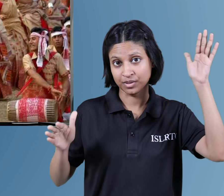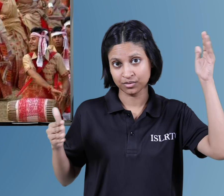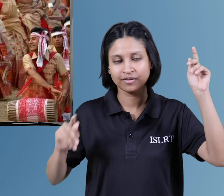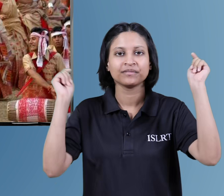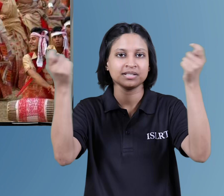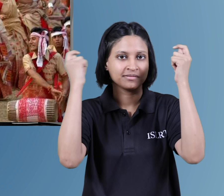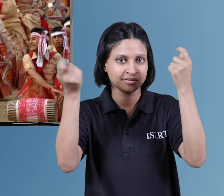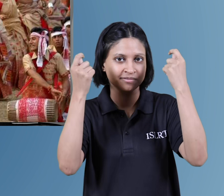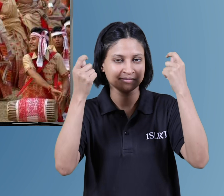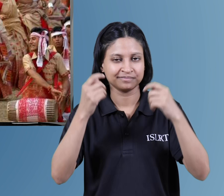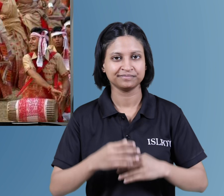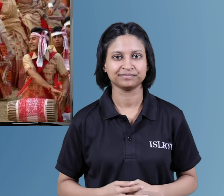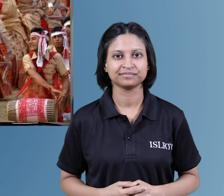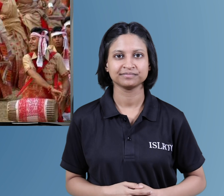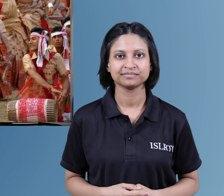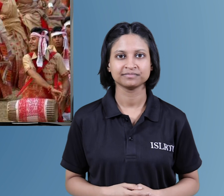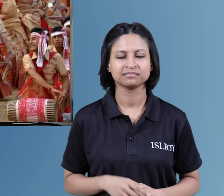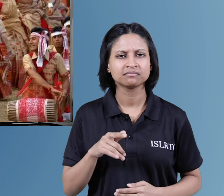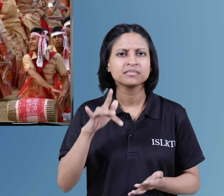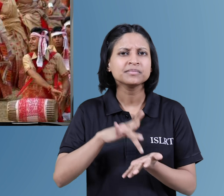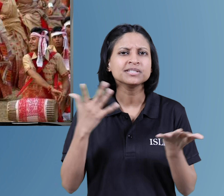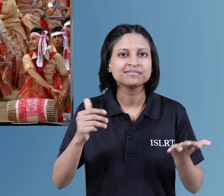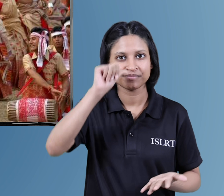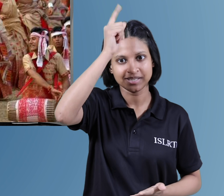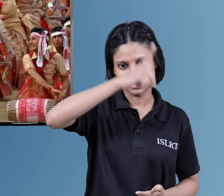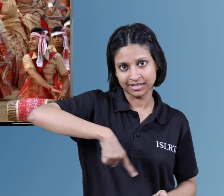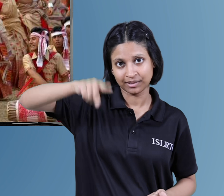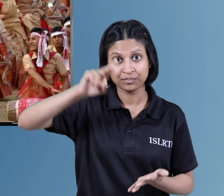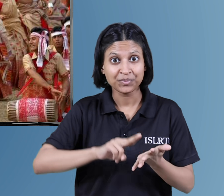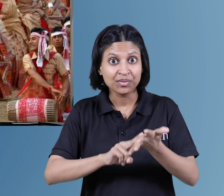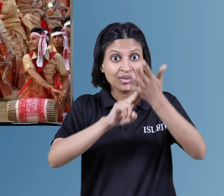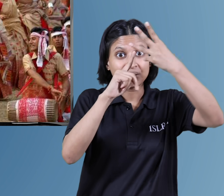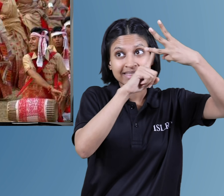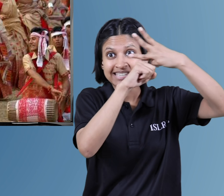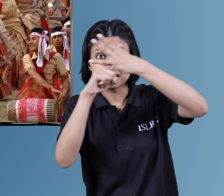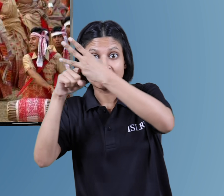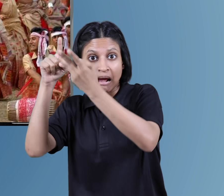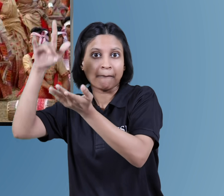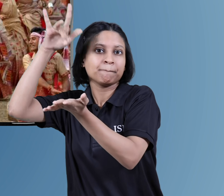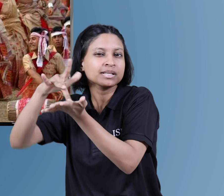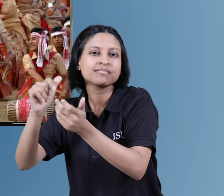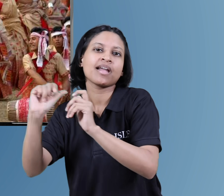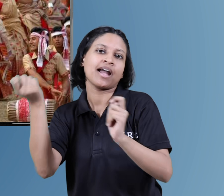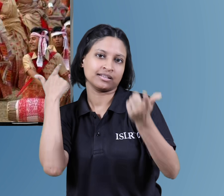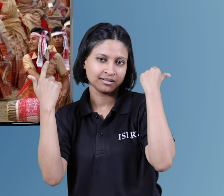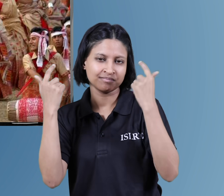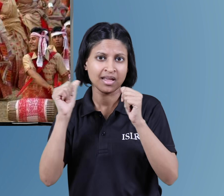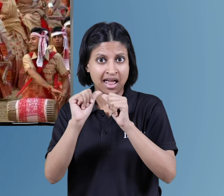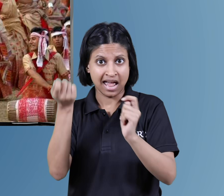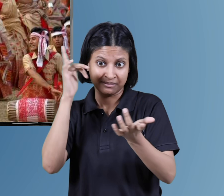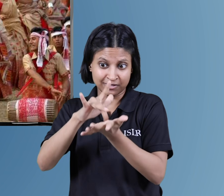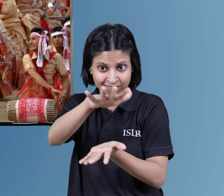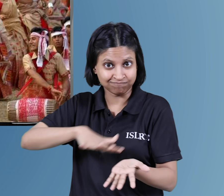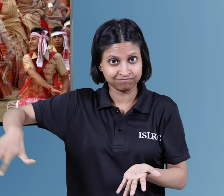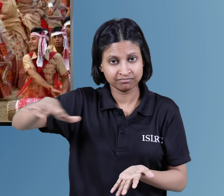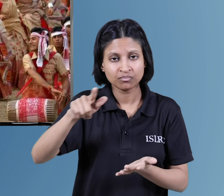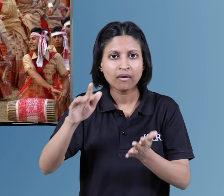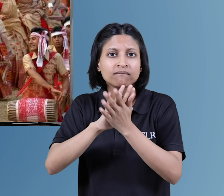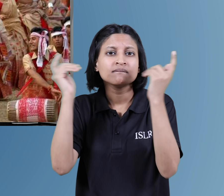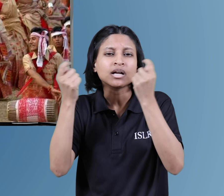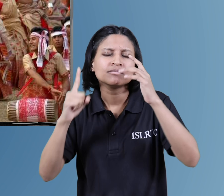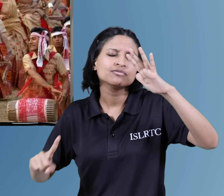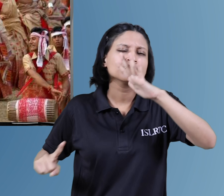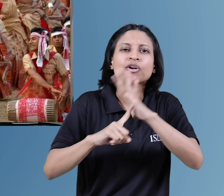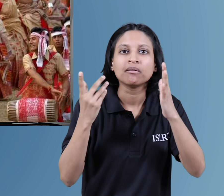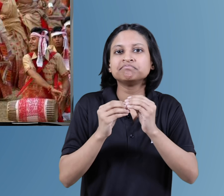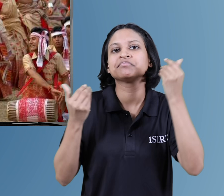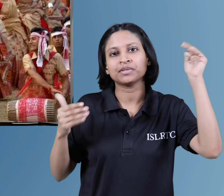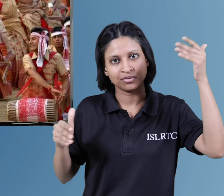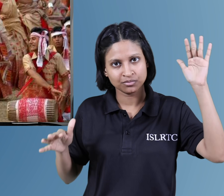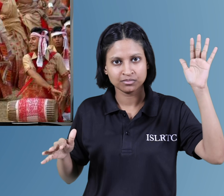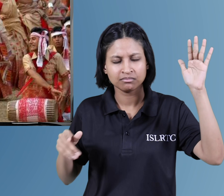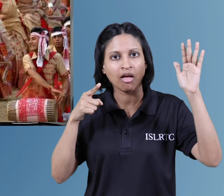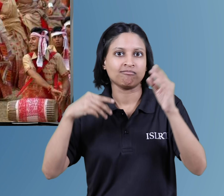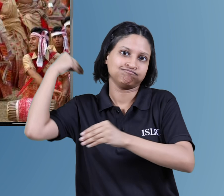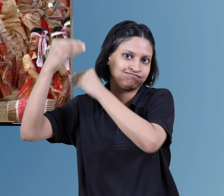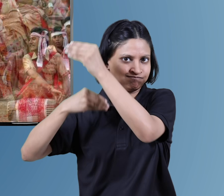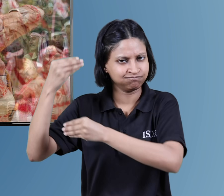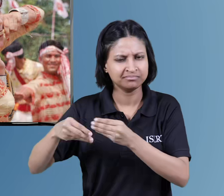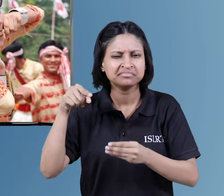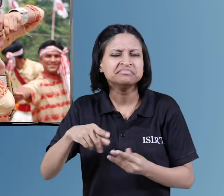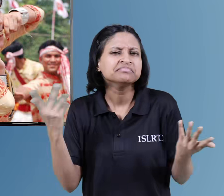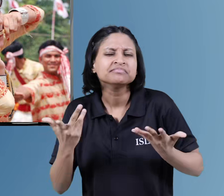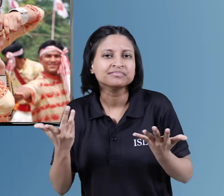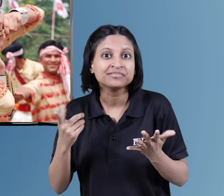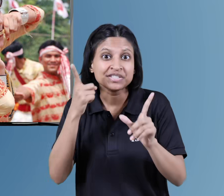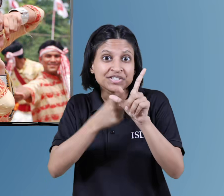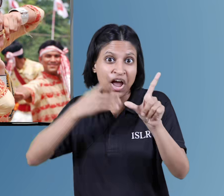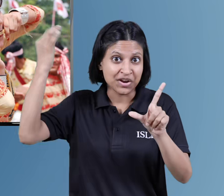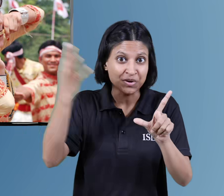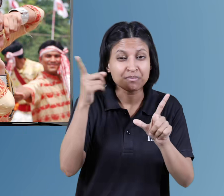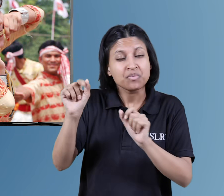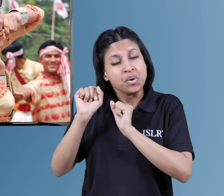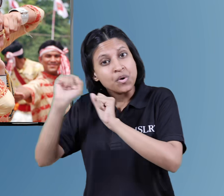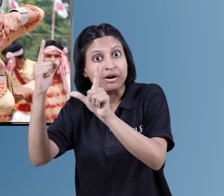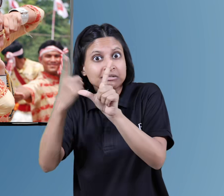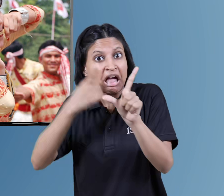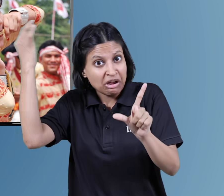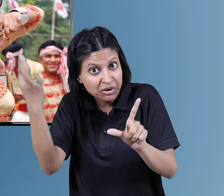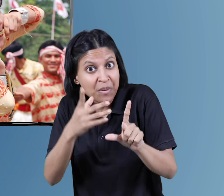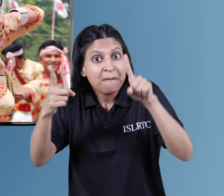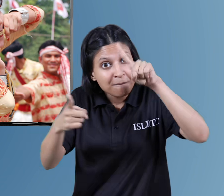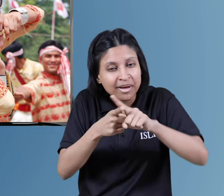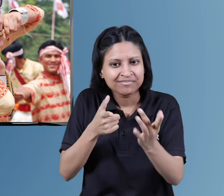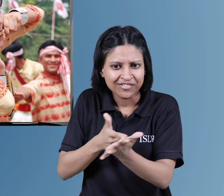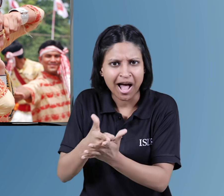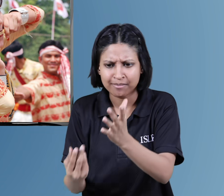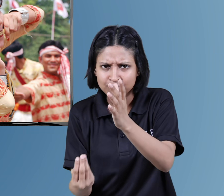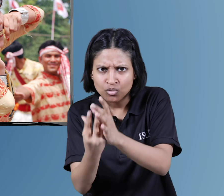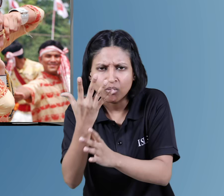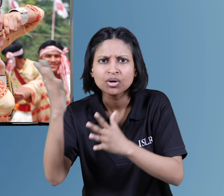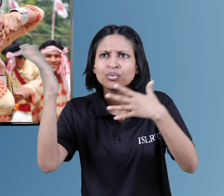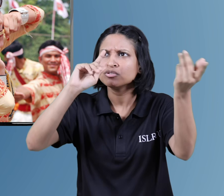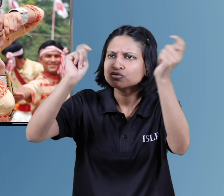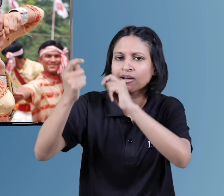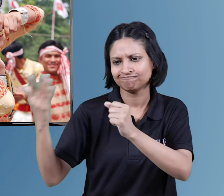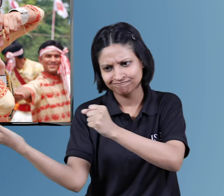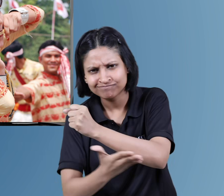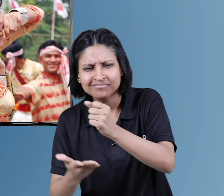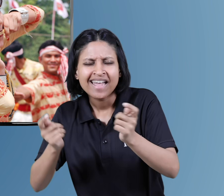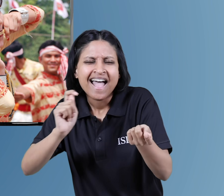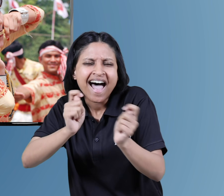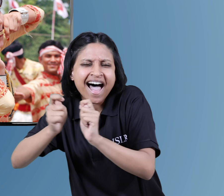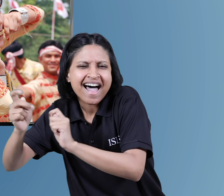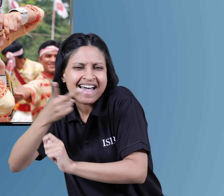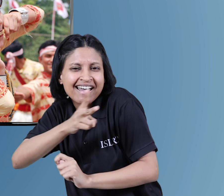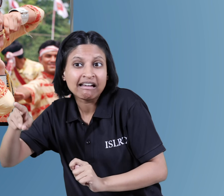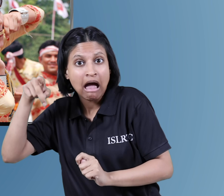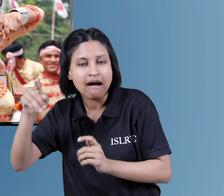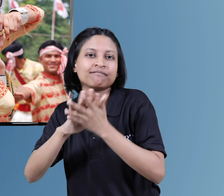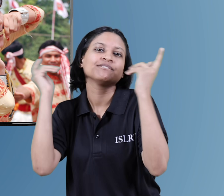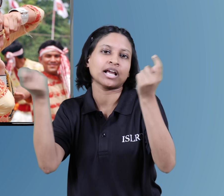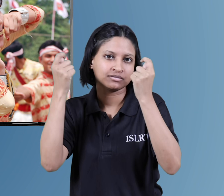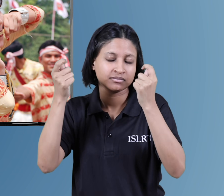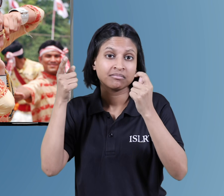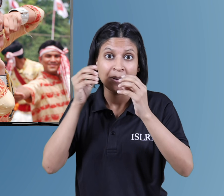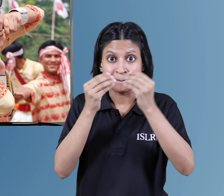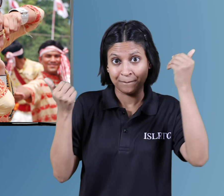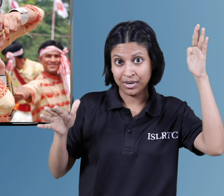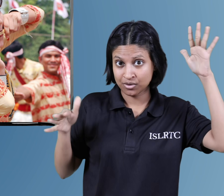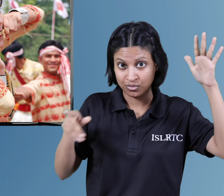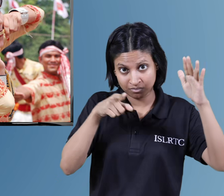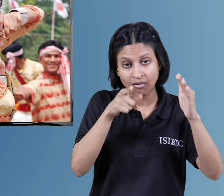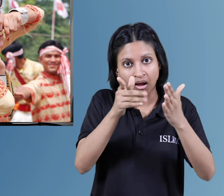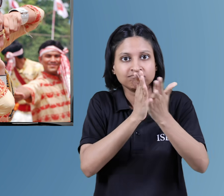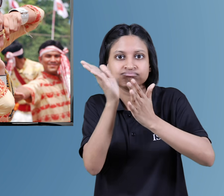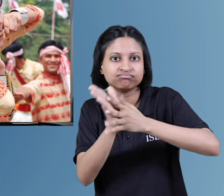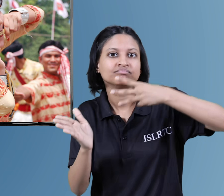Bihu Bihu is an important festival celebrated in the northeastern part of the Indian state of Assam. It is celebrated to mark the Assamese New Year and the agricultural cycles.